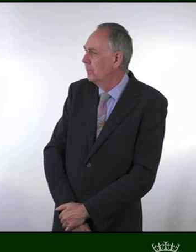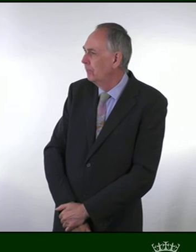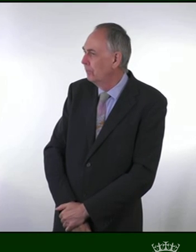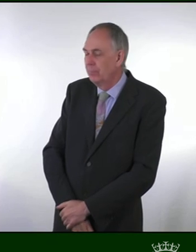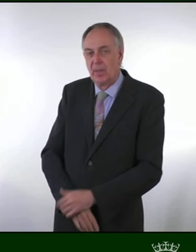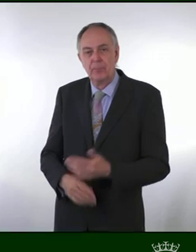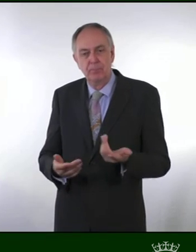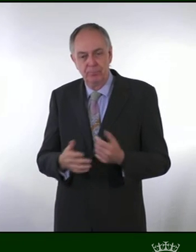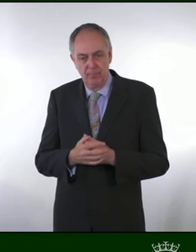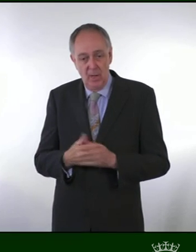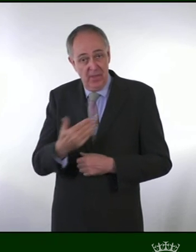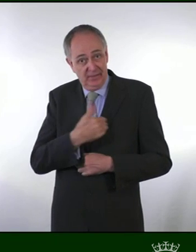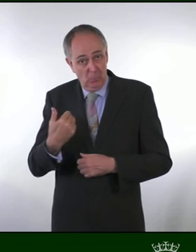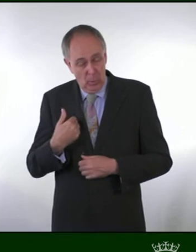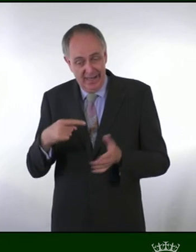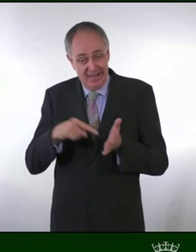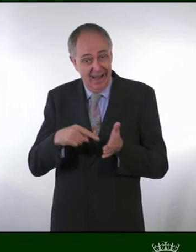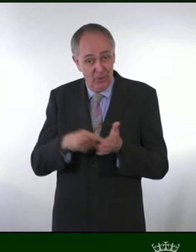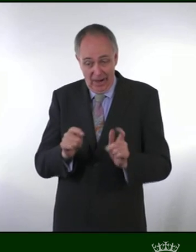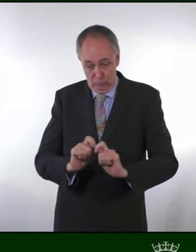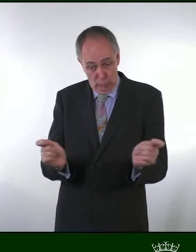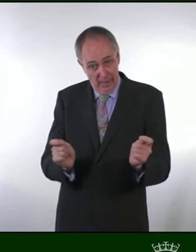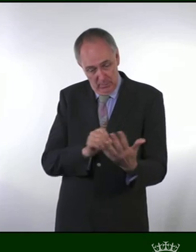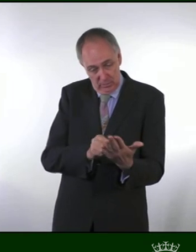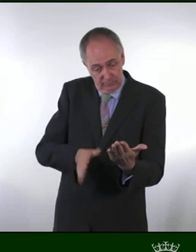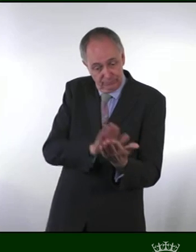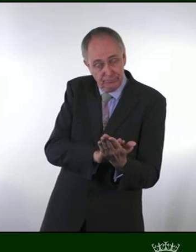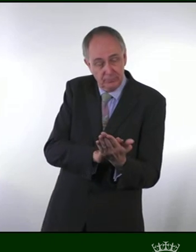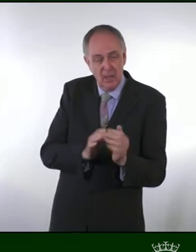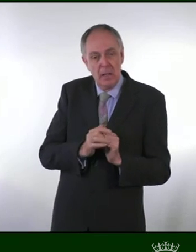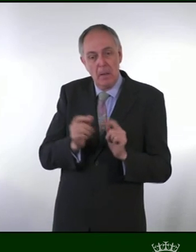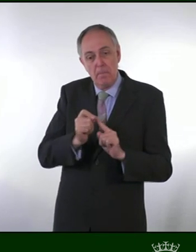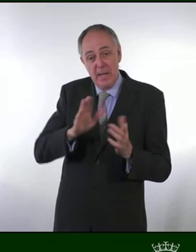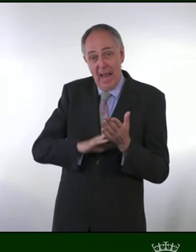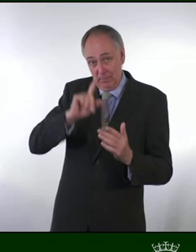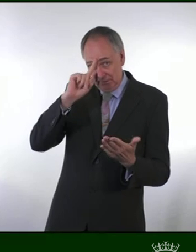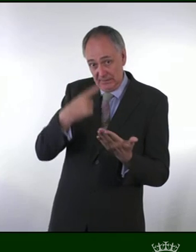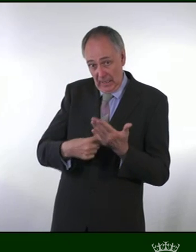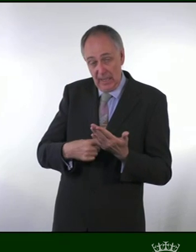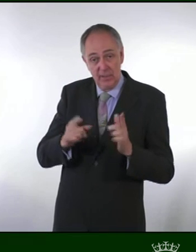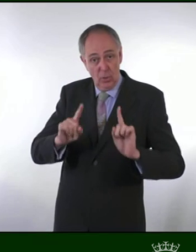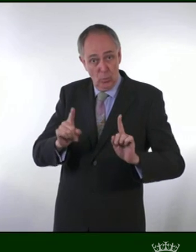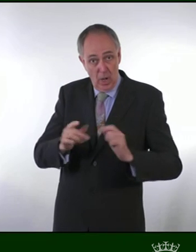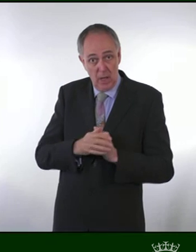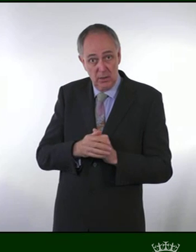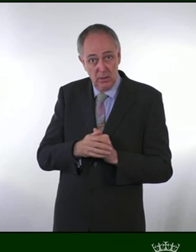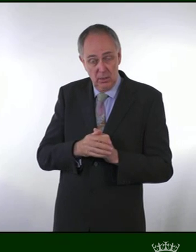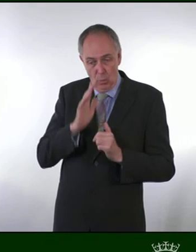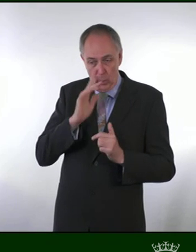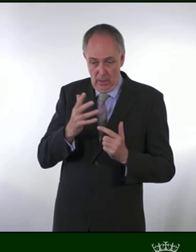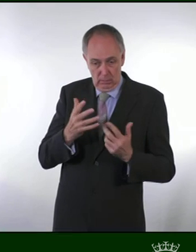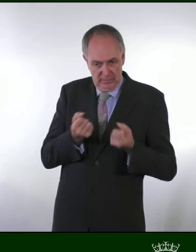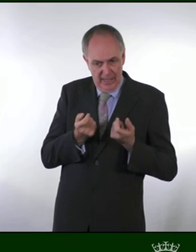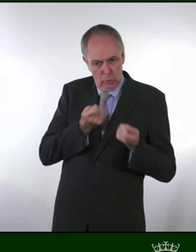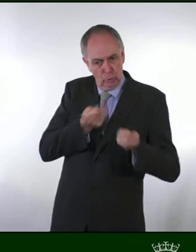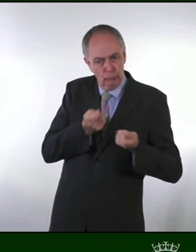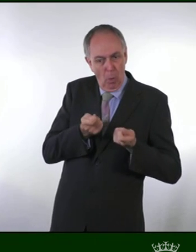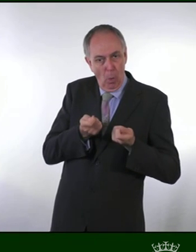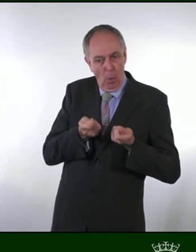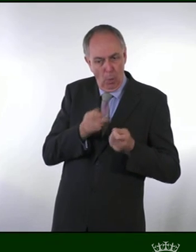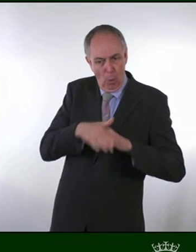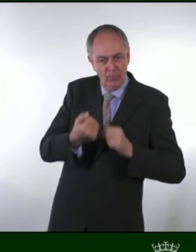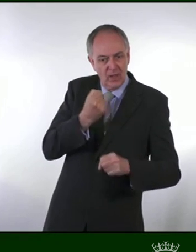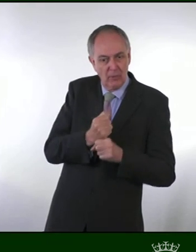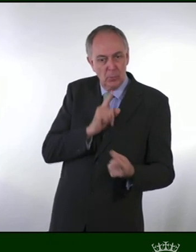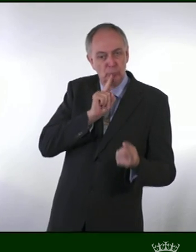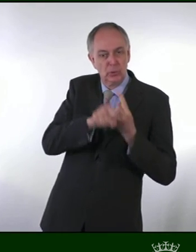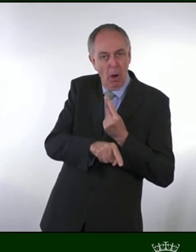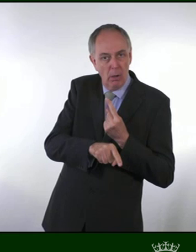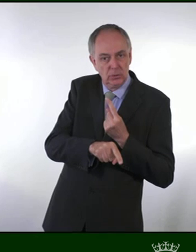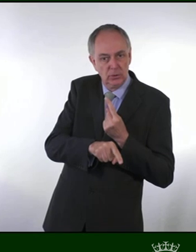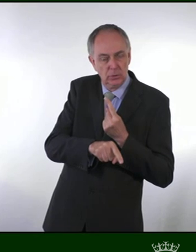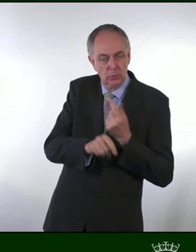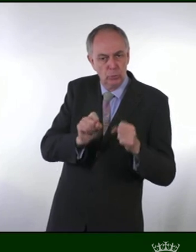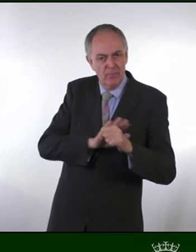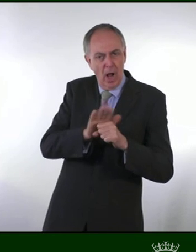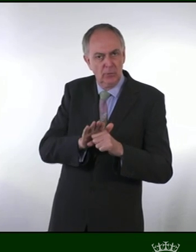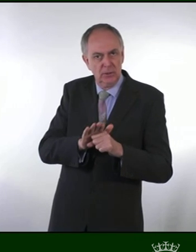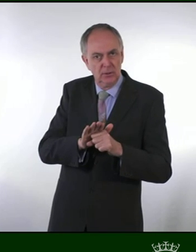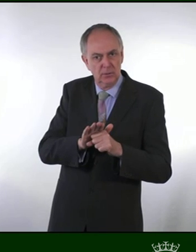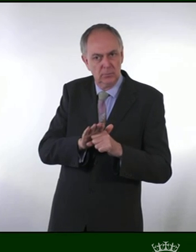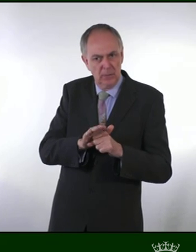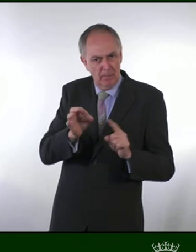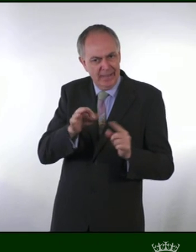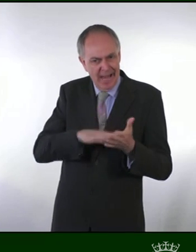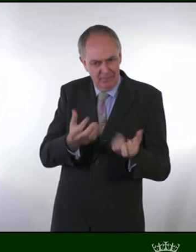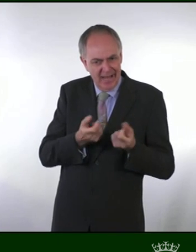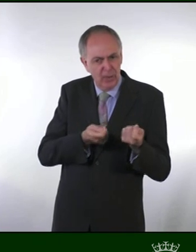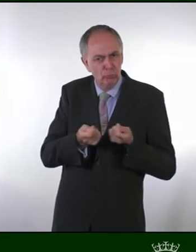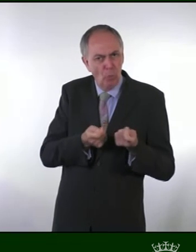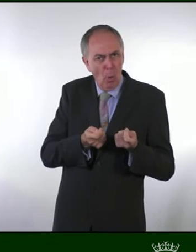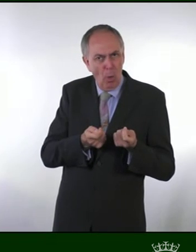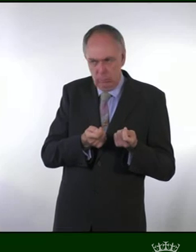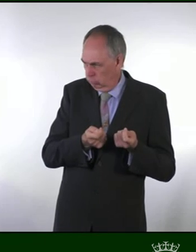This morning, The Daily Telegraph is reporting that the Prime Minister has decided to take “direct control” of the Government’s response to the virus, so there is an obvious question for the Prime Minister: who has been in direct control up till now?